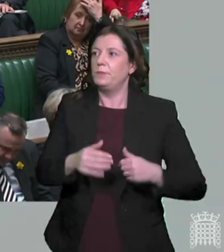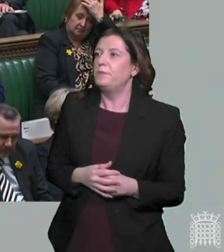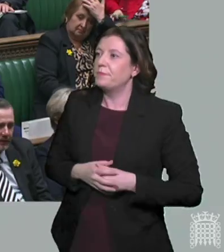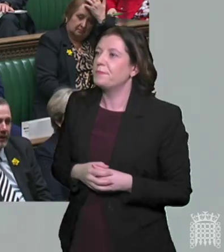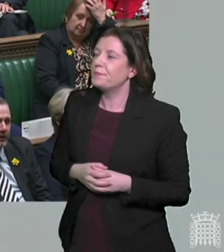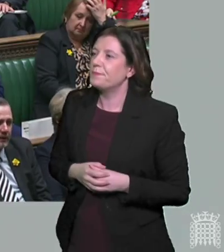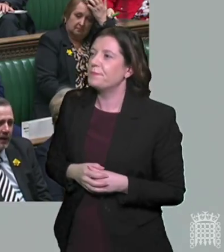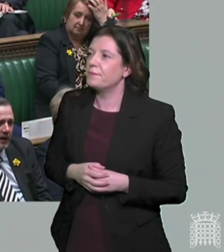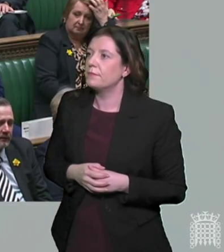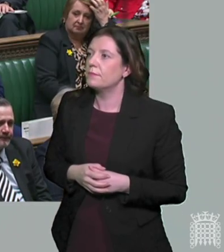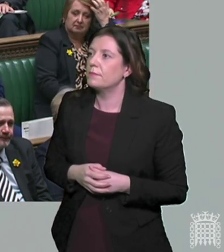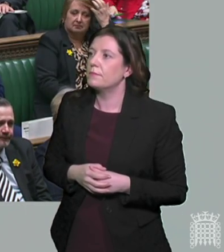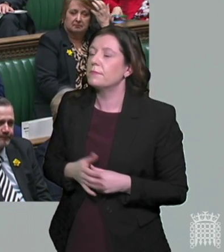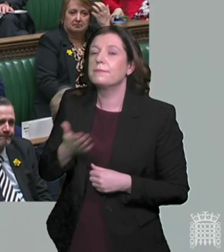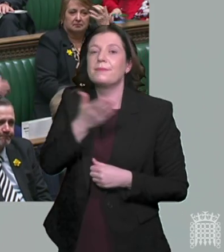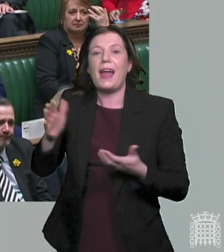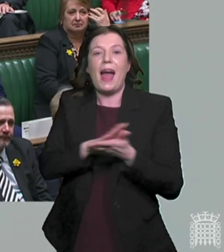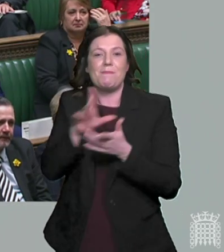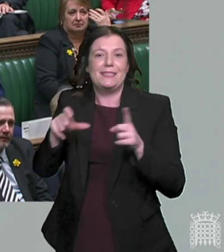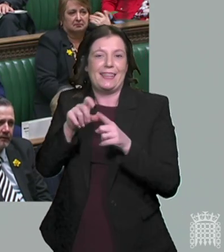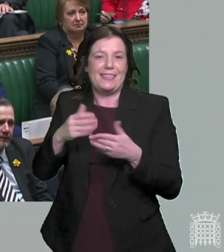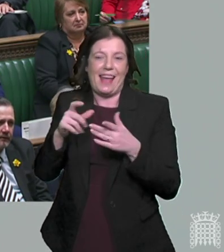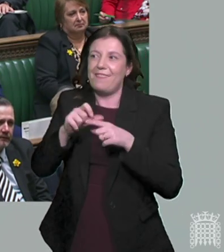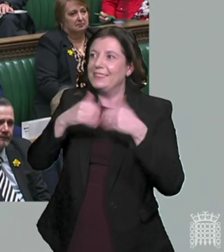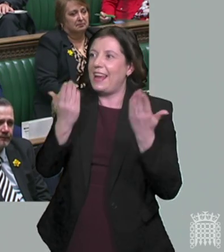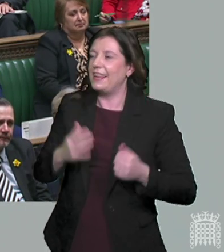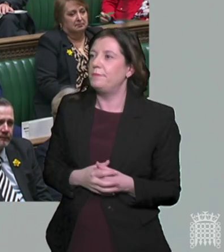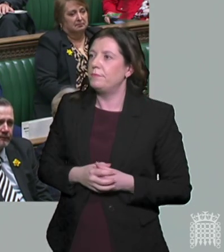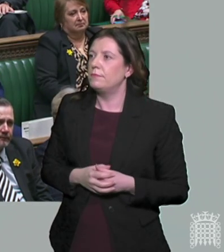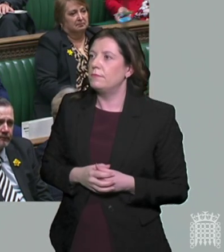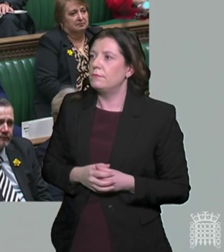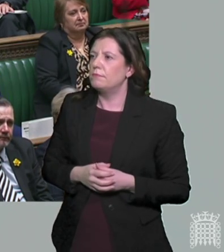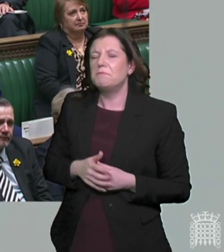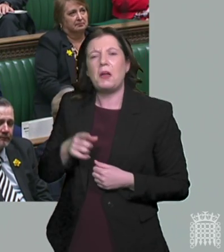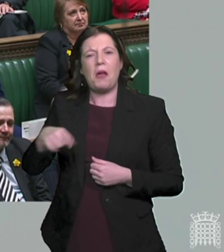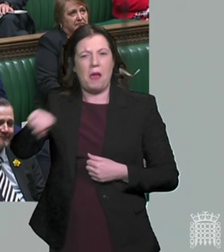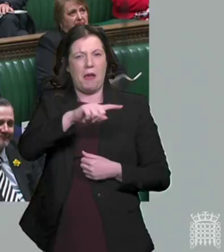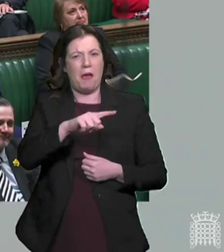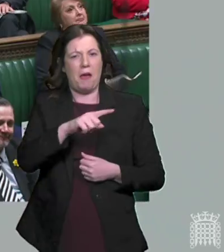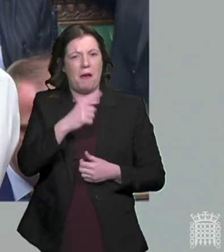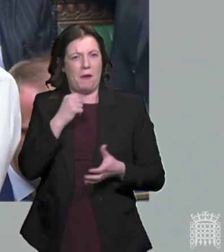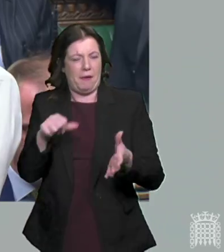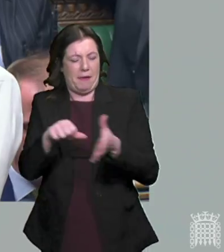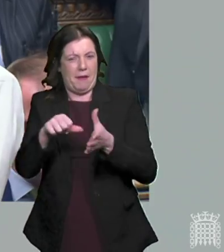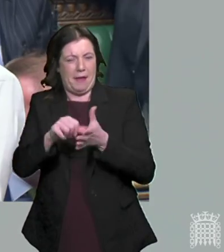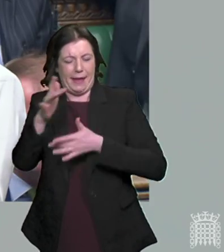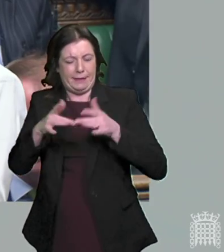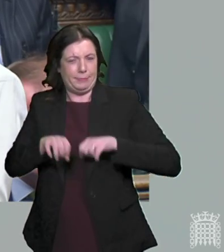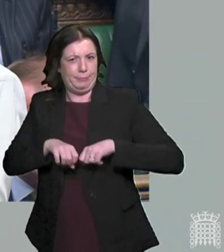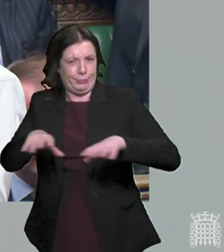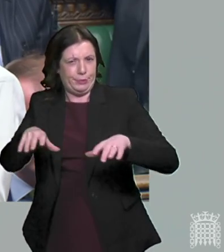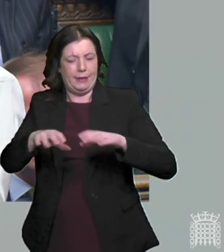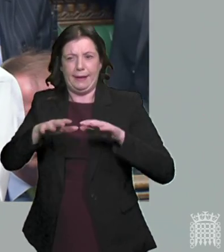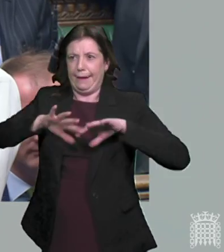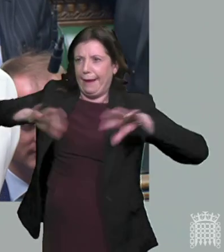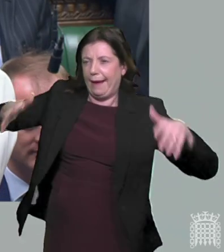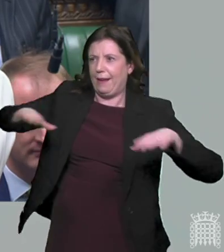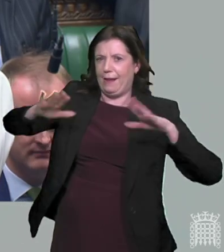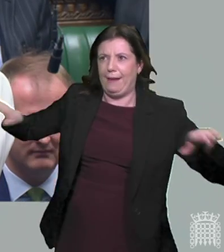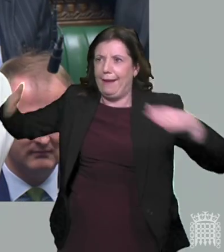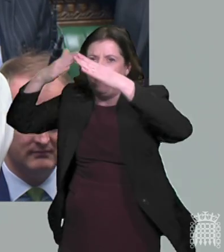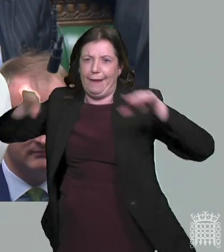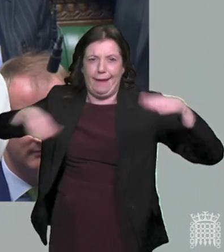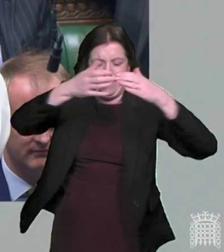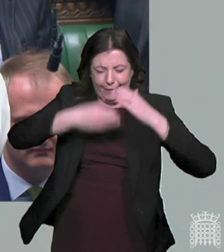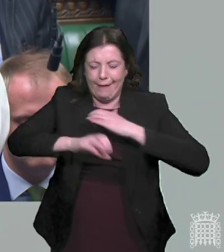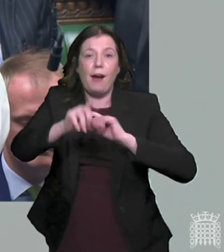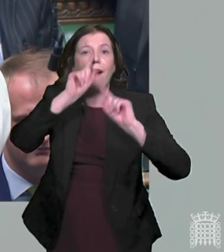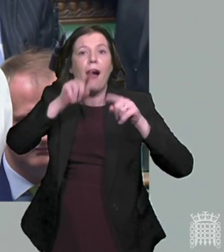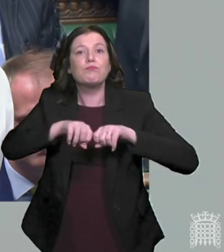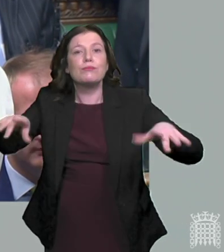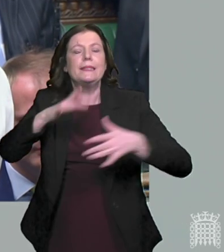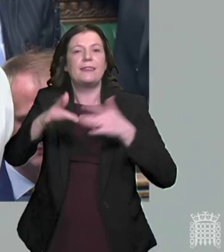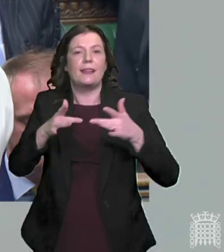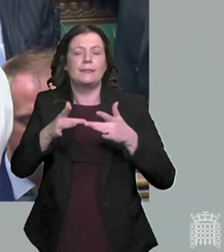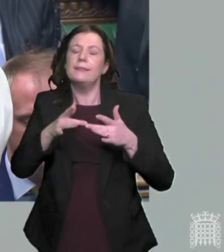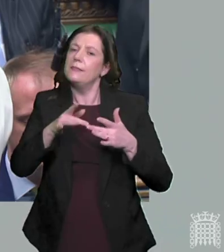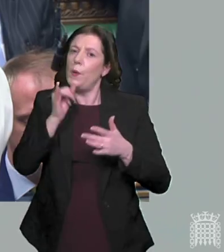David’s Day to everybody. Although the Minister might blame the mountains, it is evident that poor connectivity in rural areas is clearly one of the factors holding businesses back.